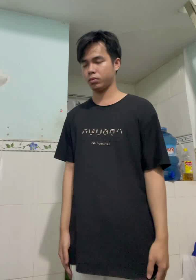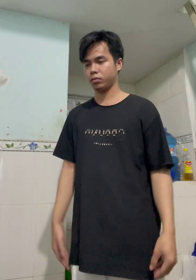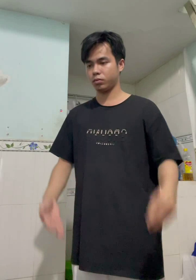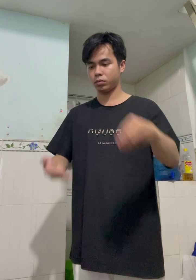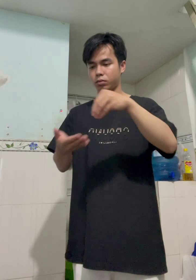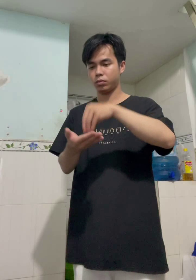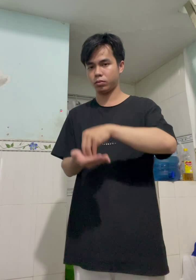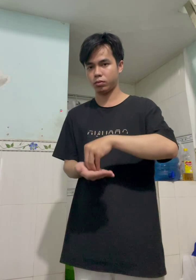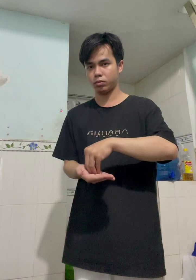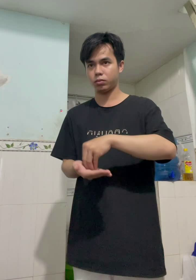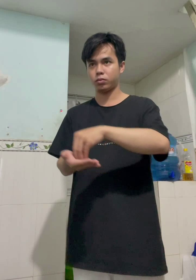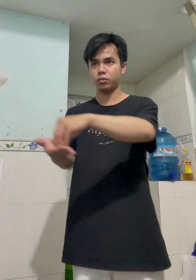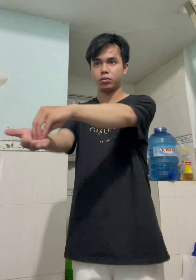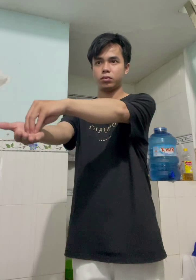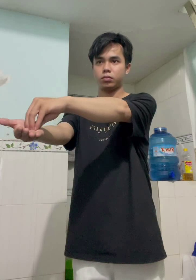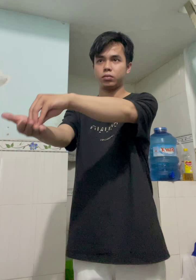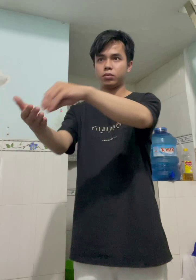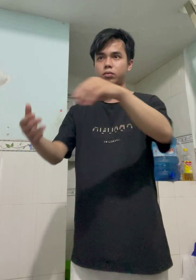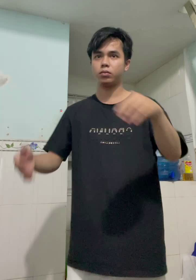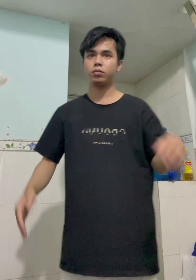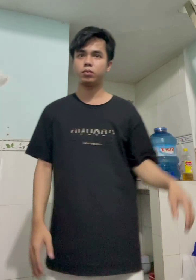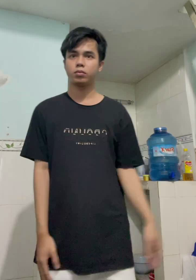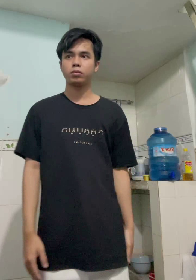san pham